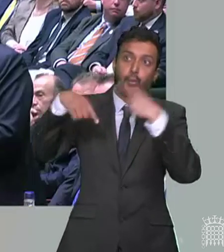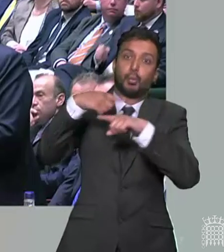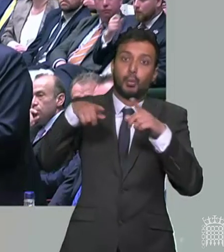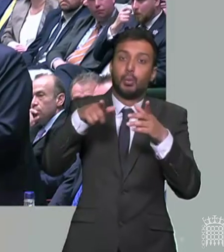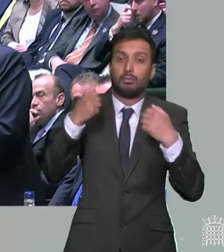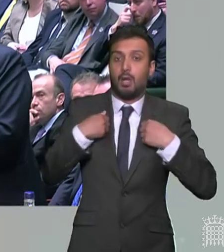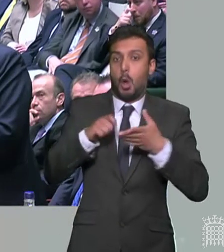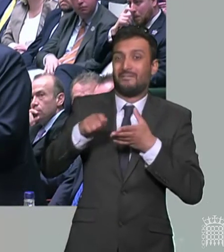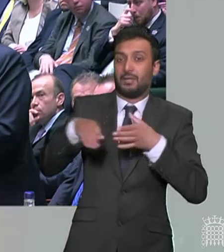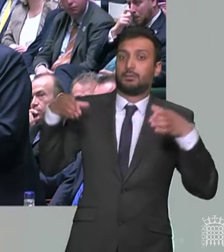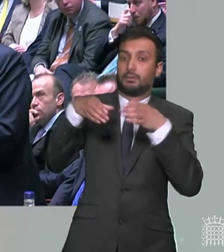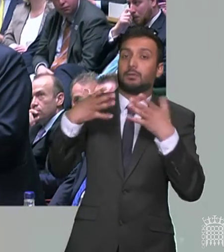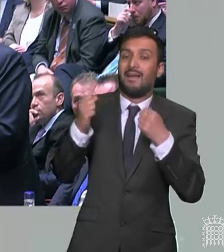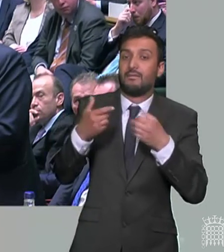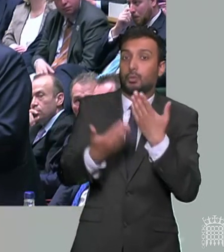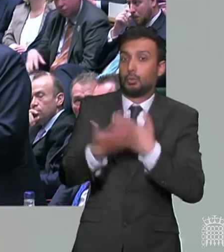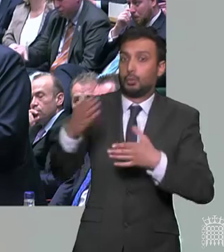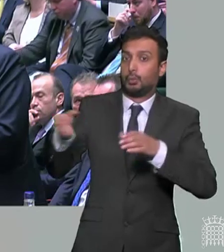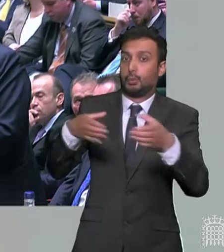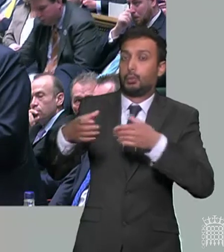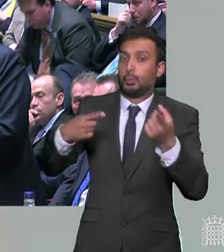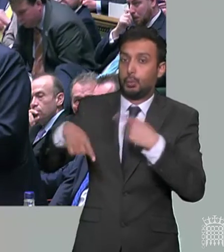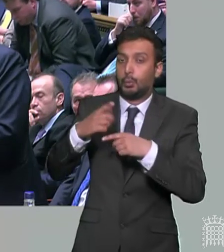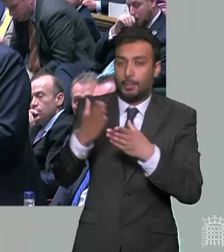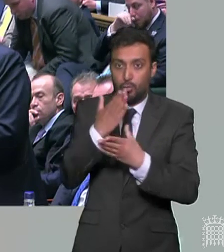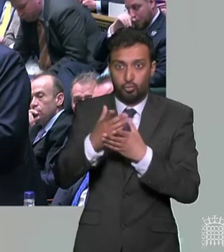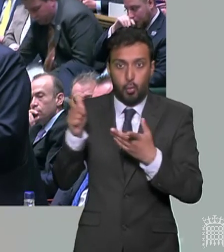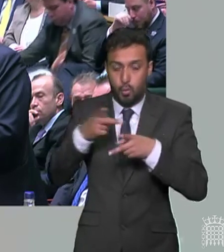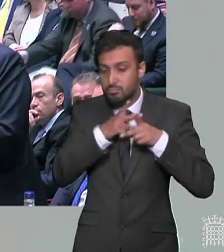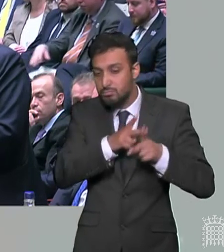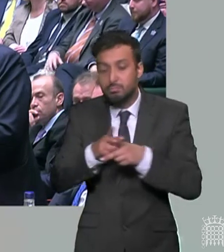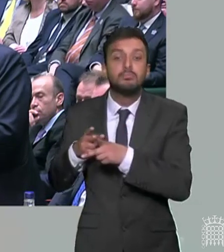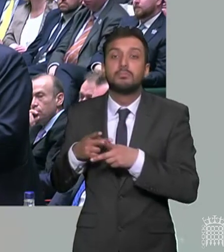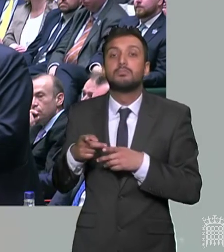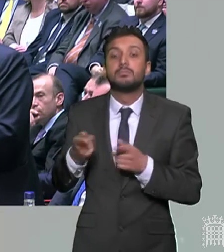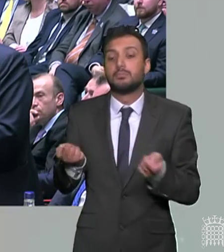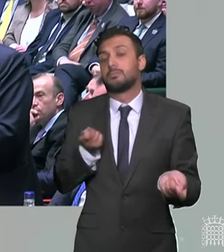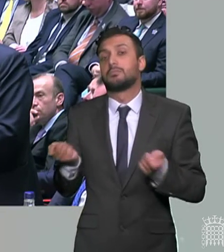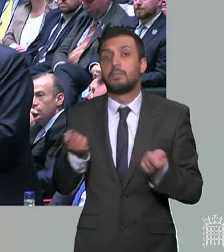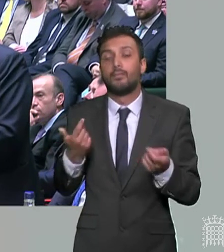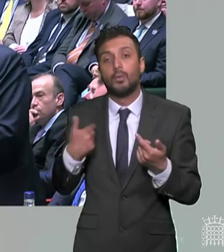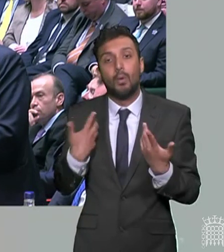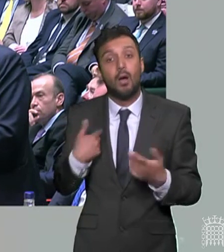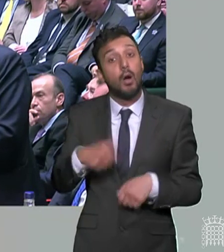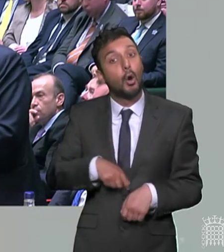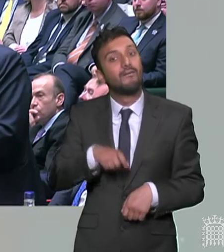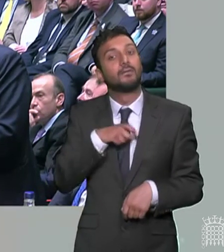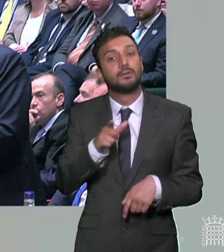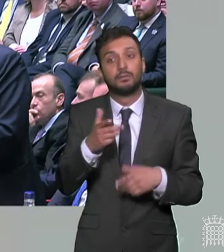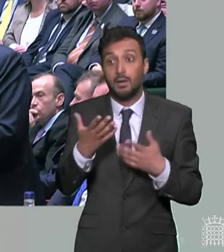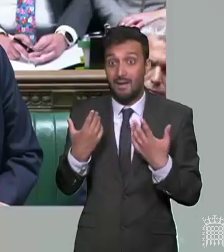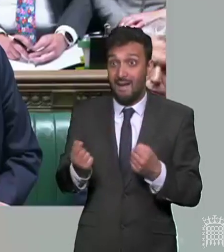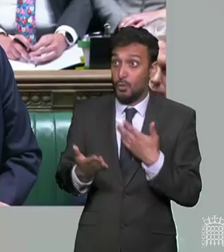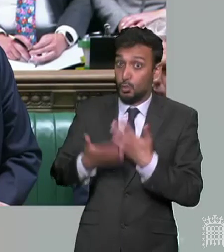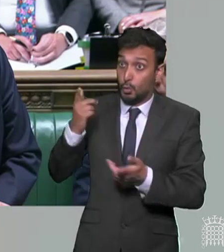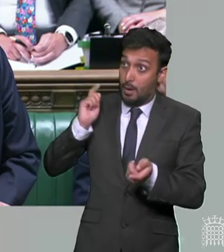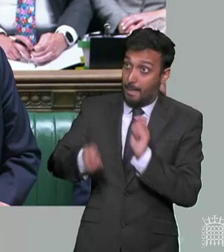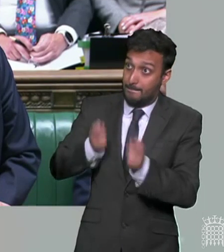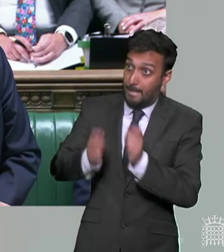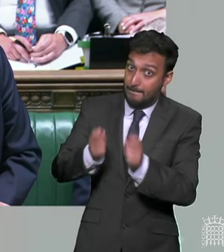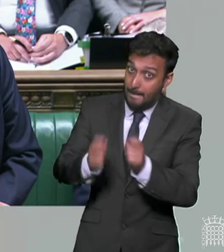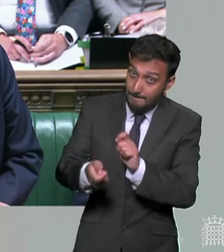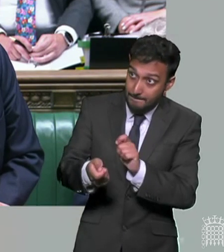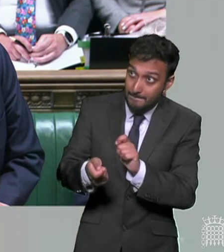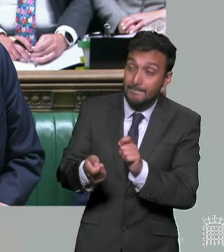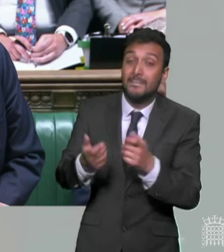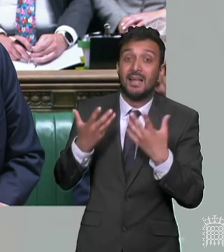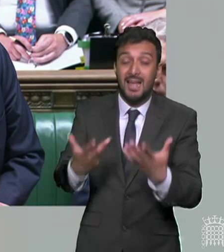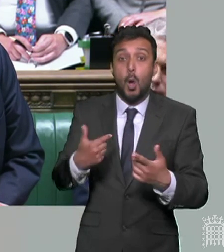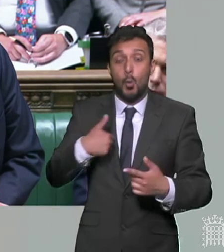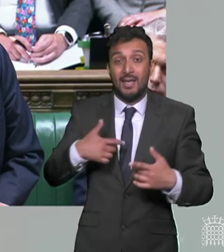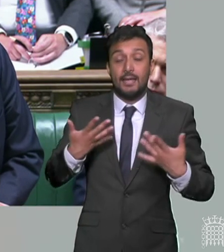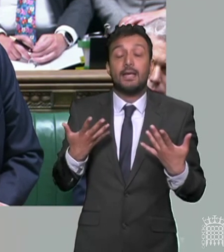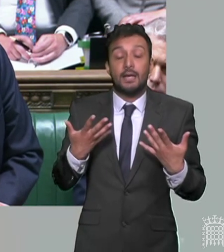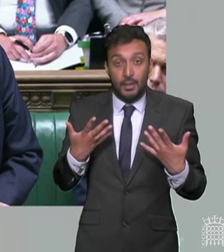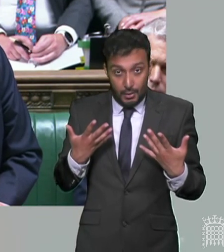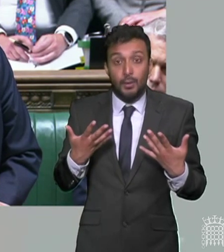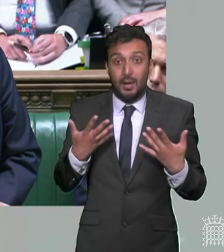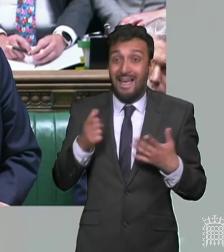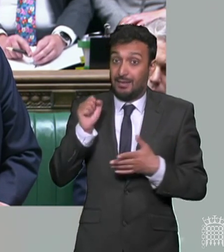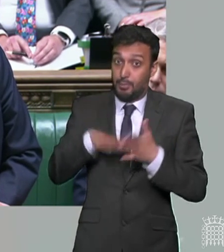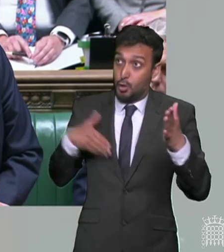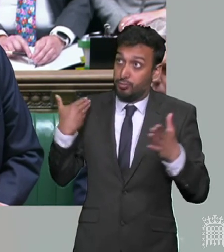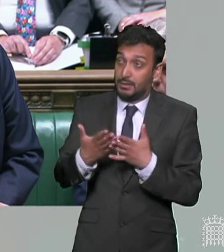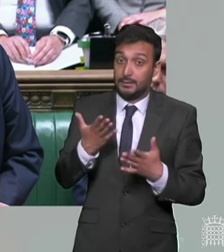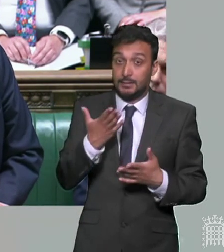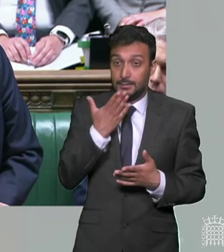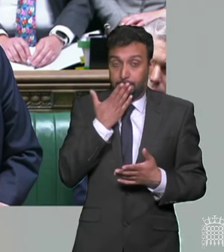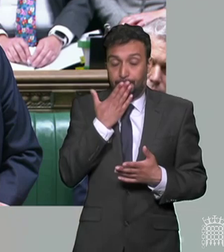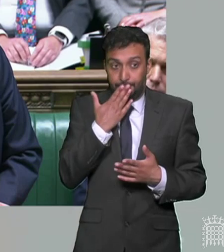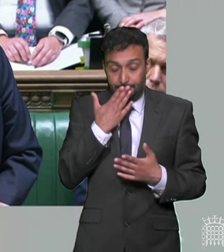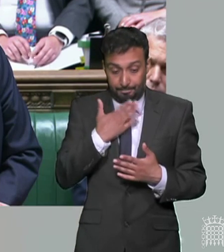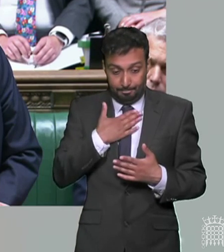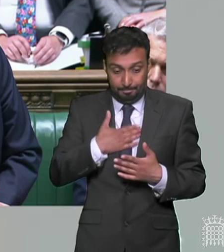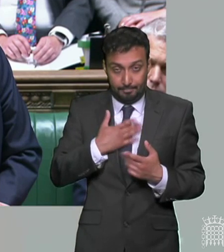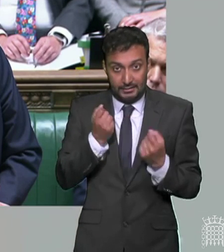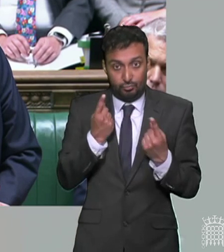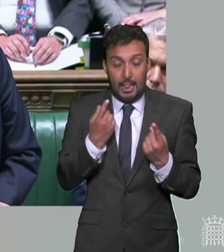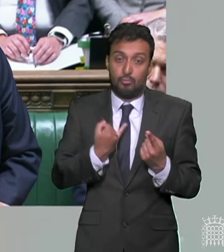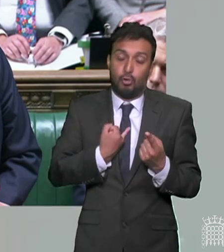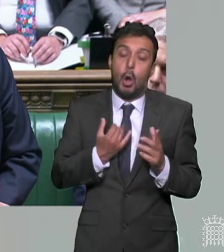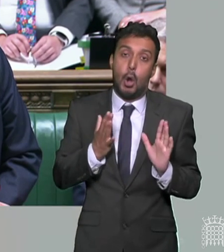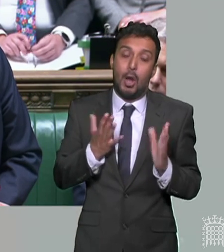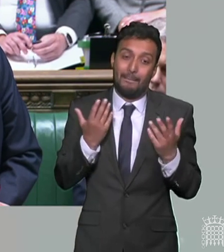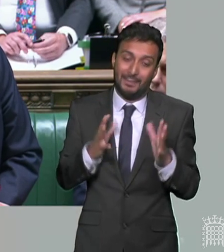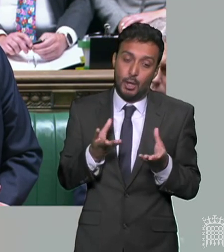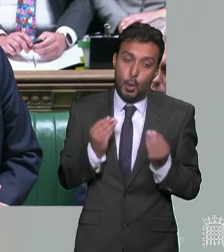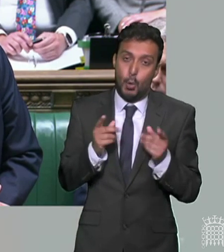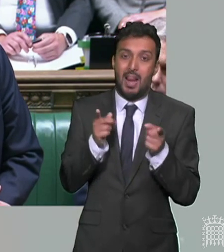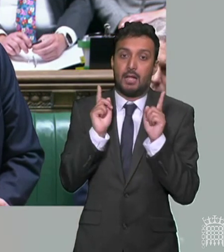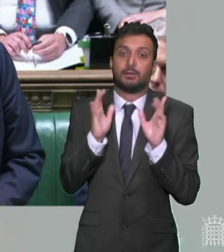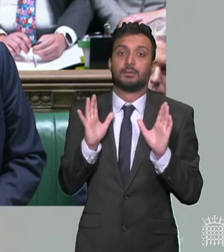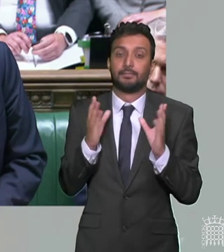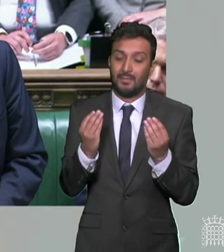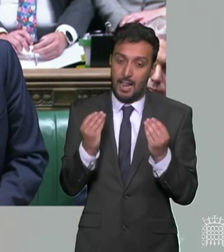I am confident, with the changes and new structures that are now in place, that we are humbled by the experience and we have learned our lesson.